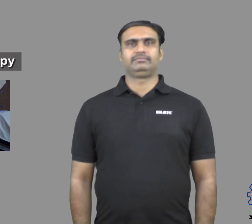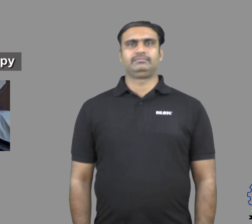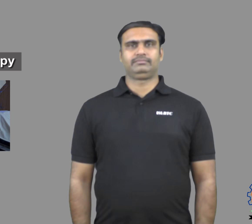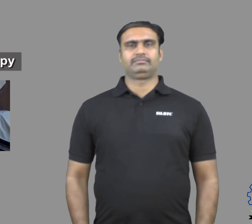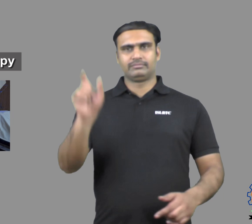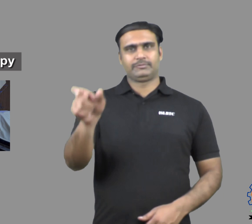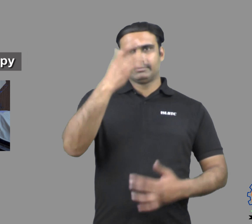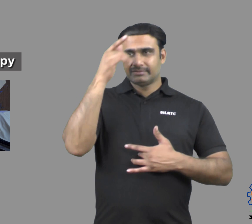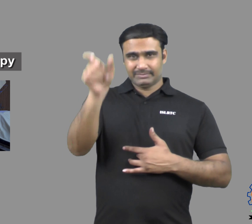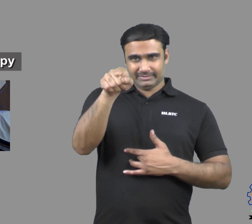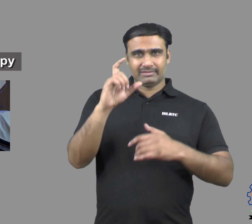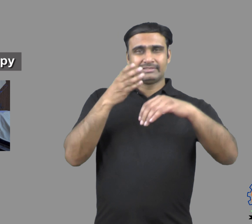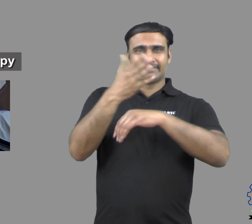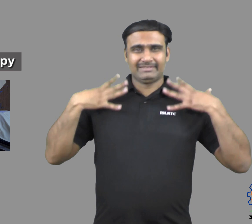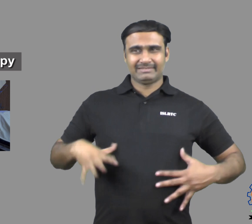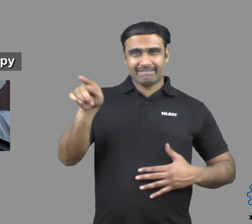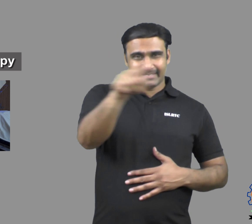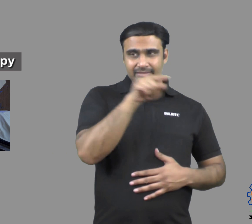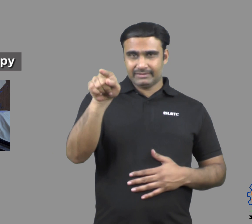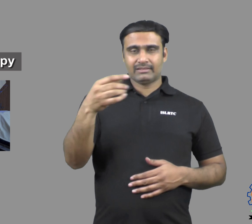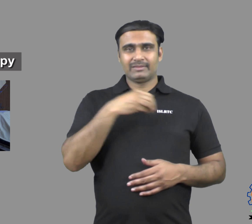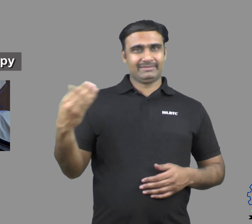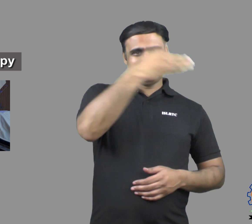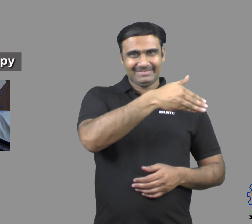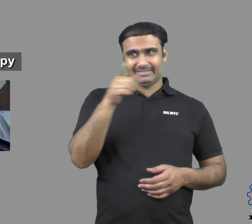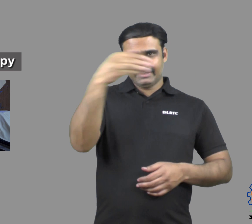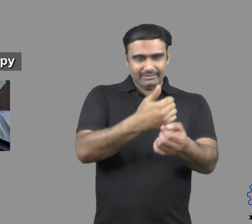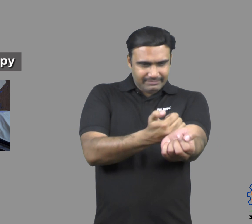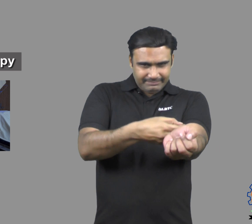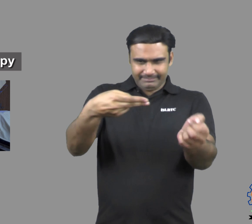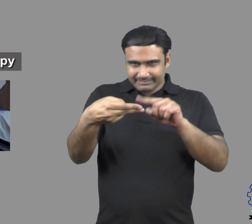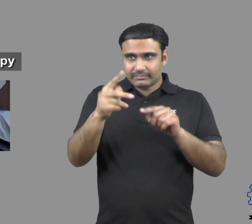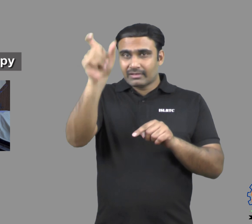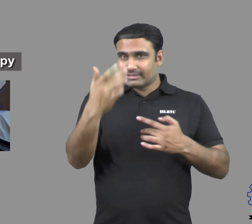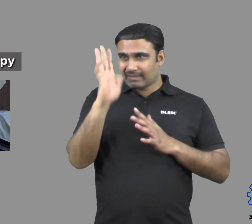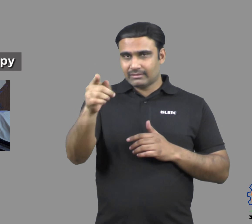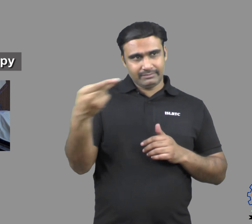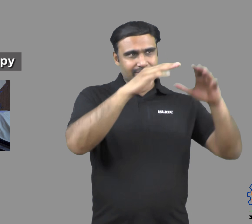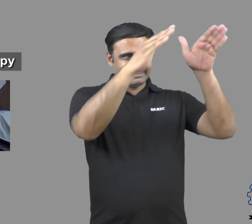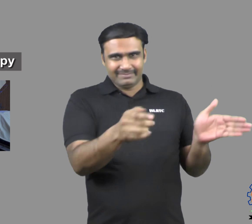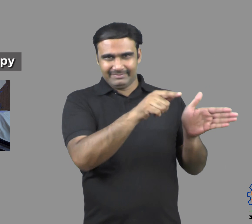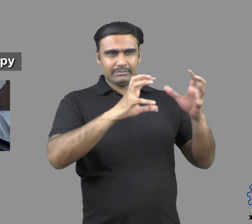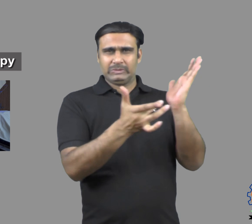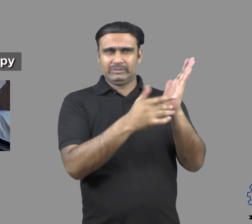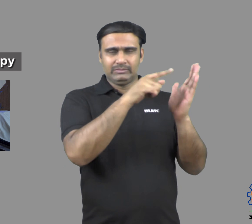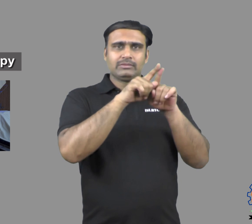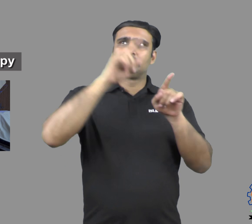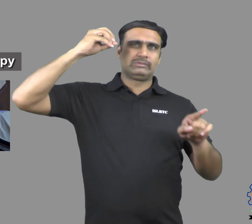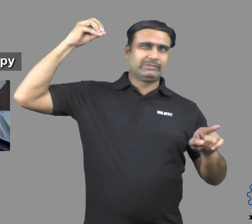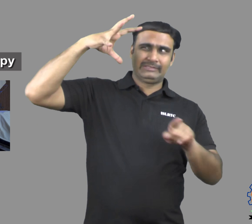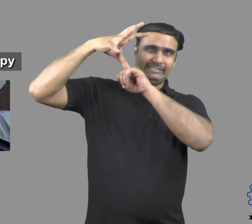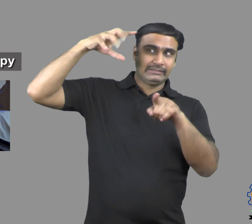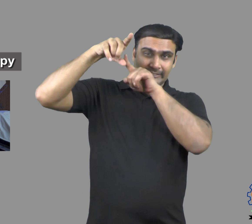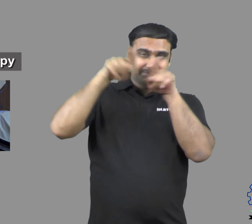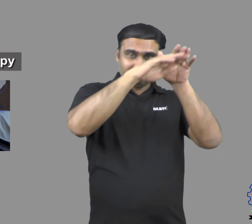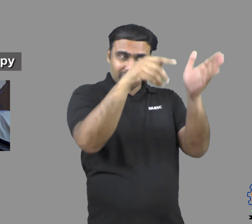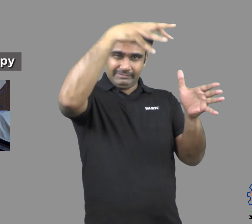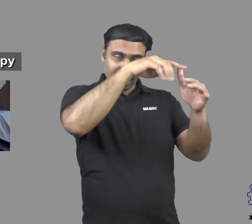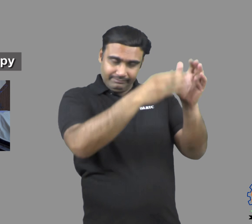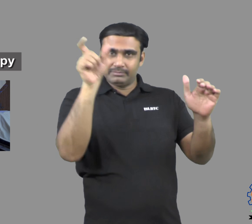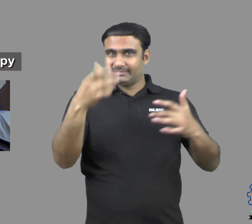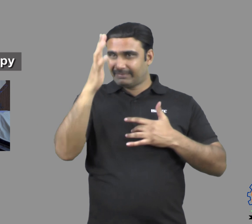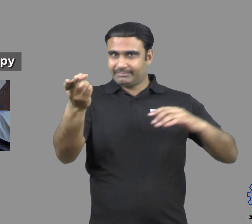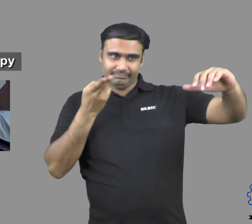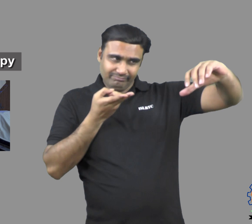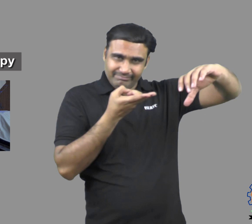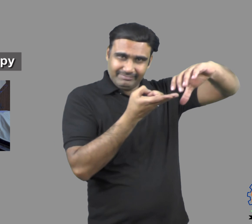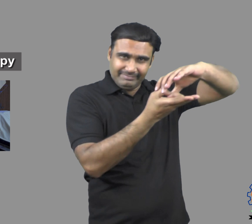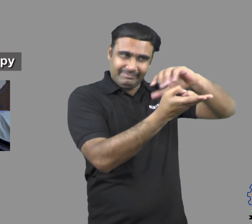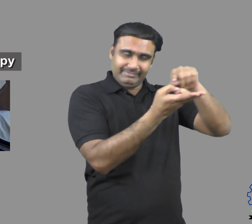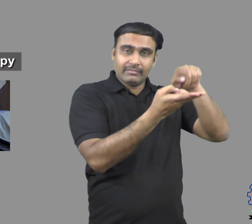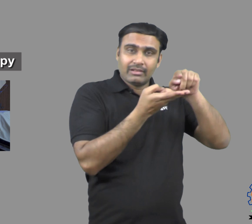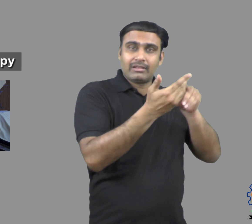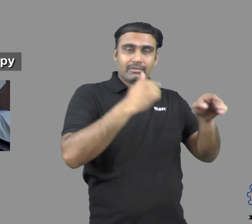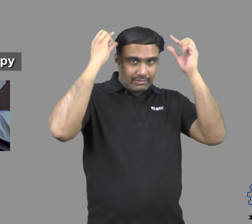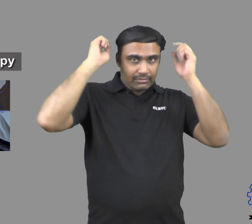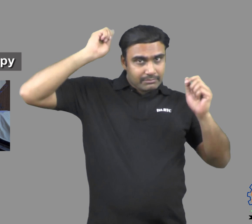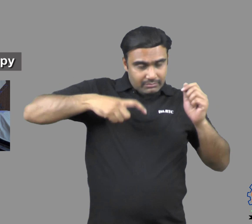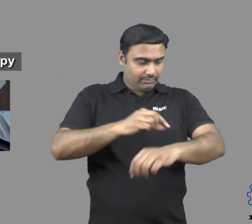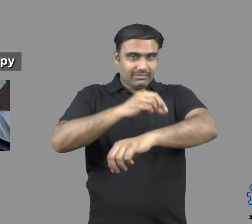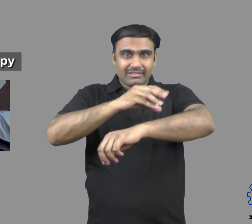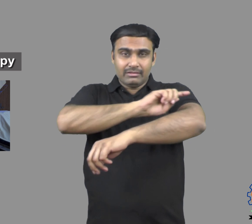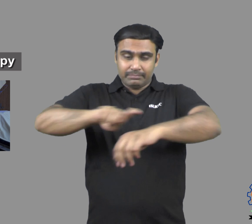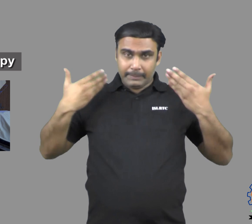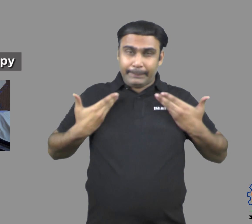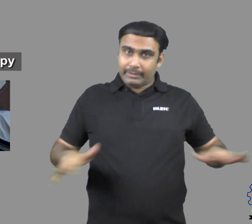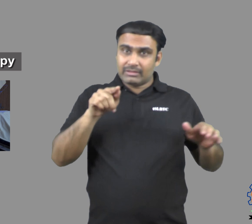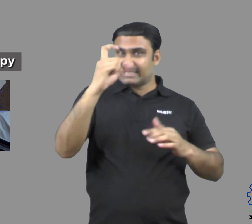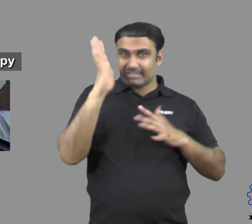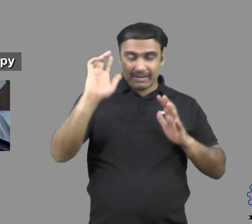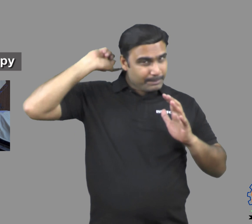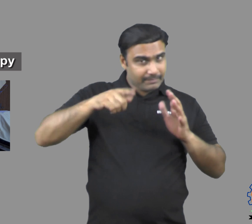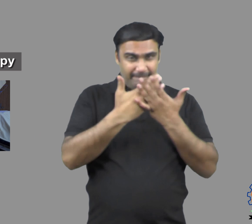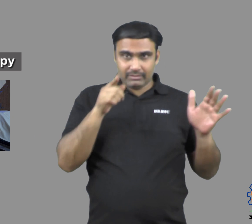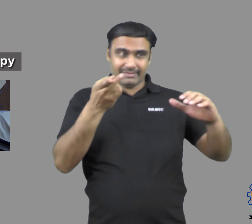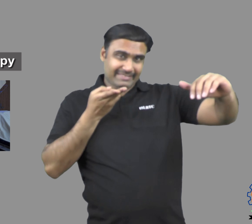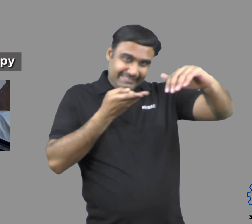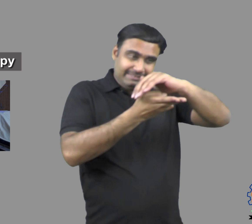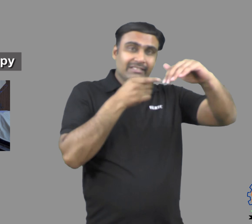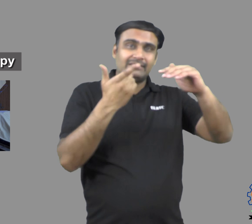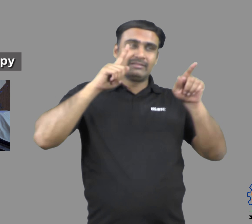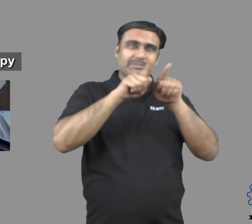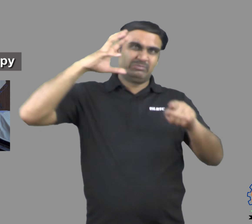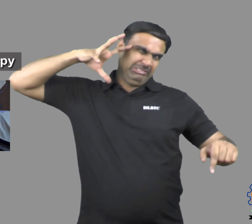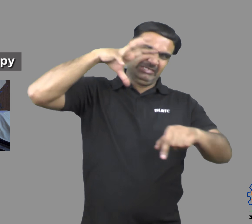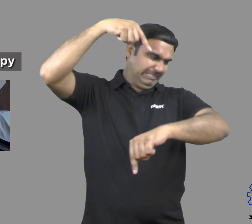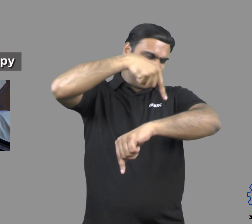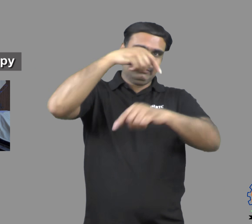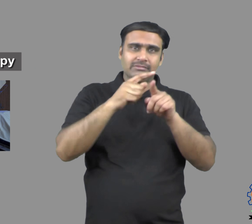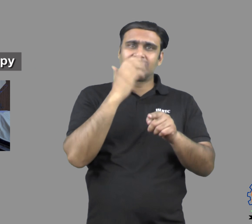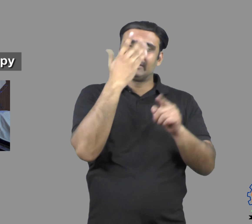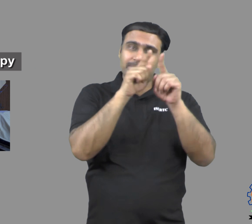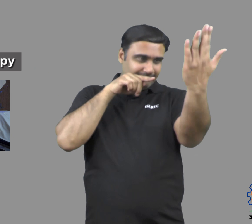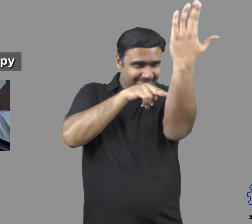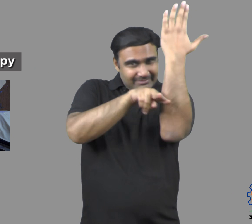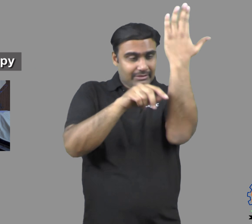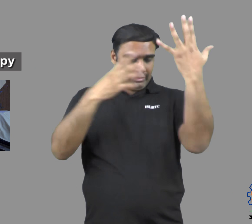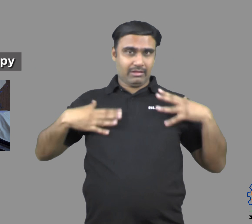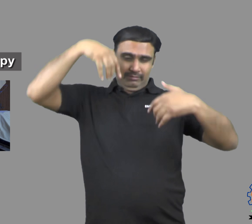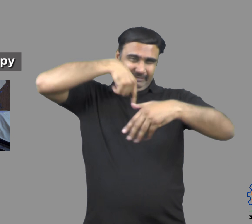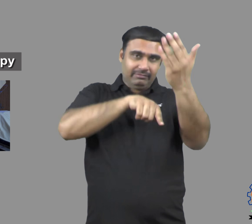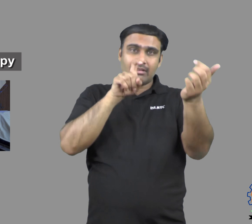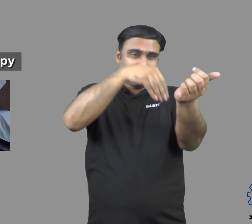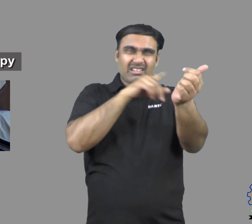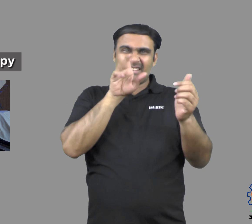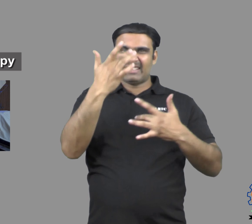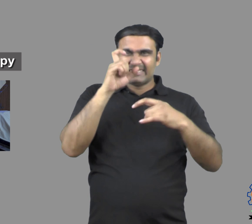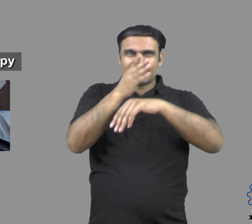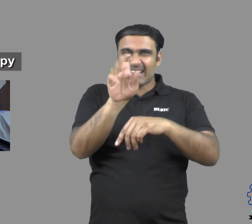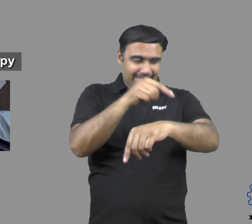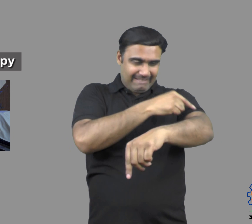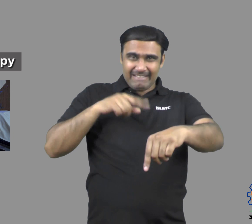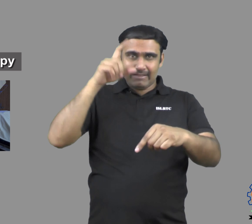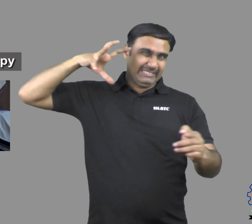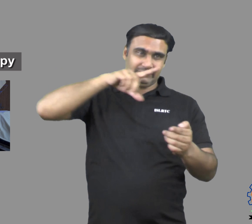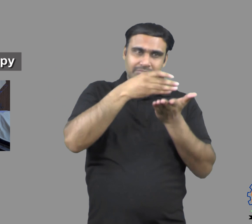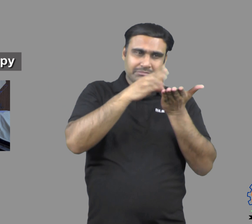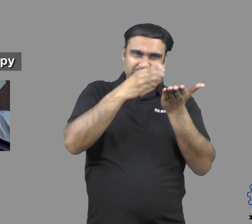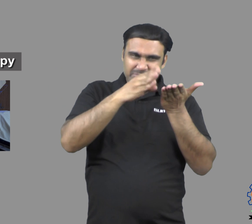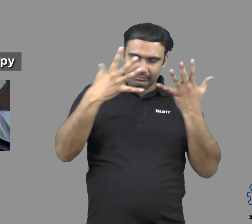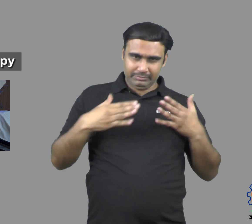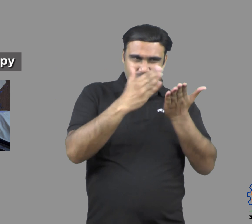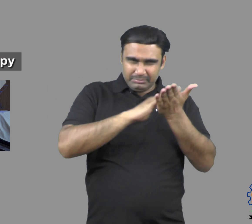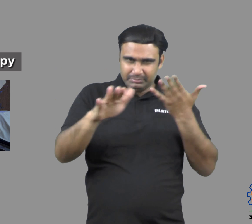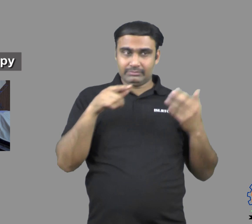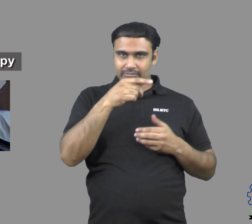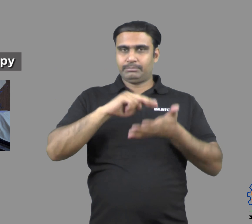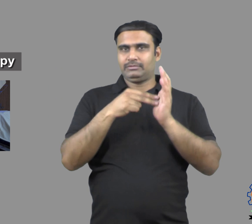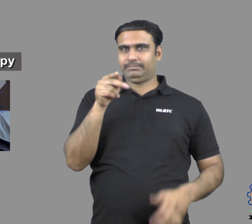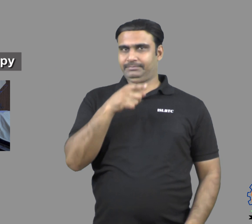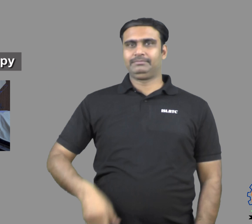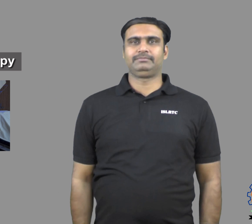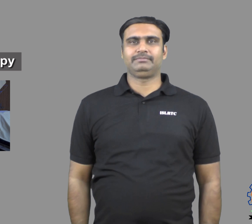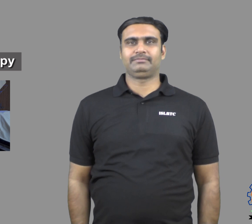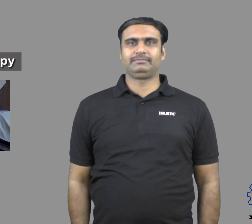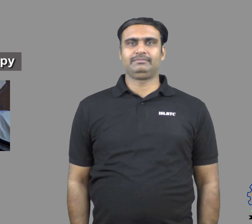Radiation Therapy